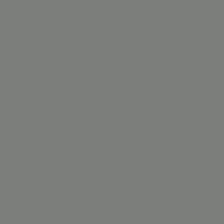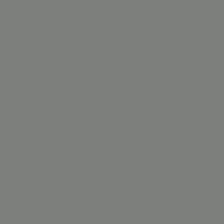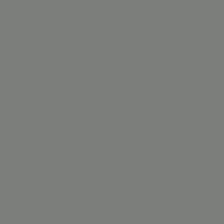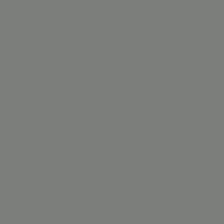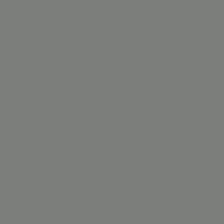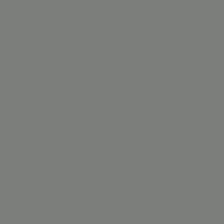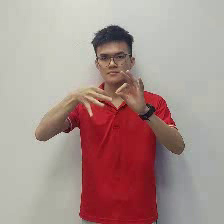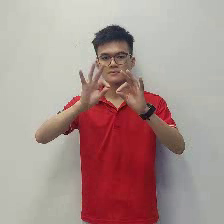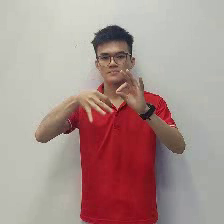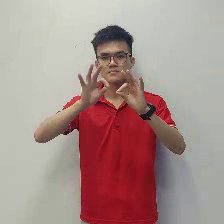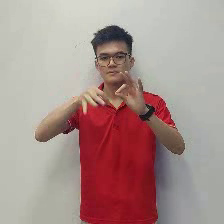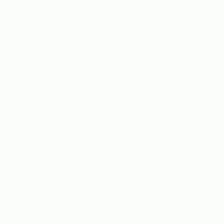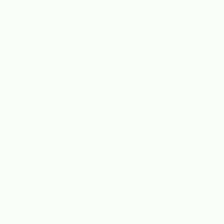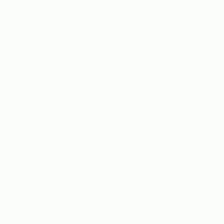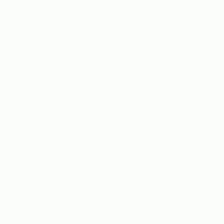Rau